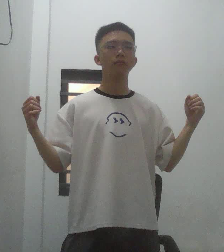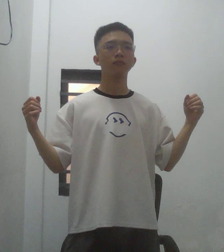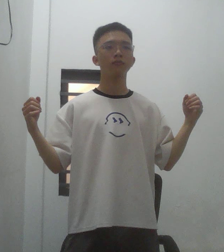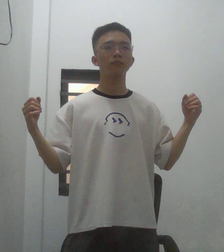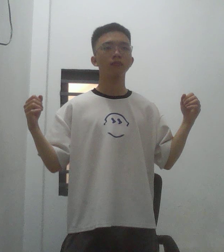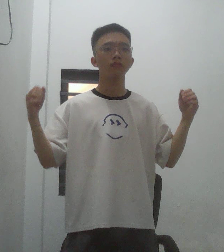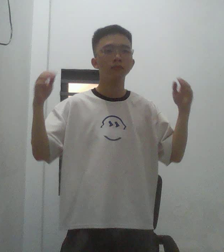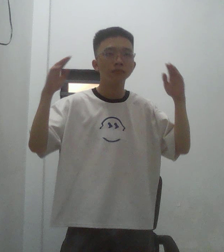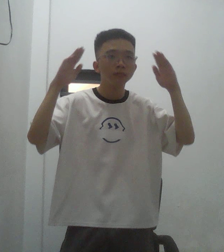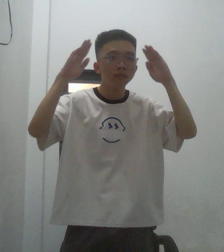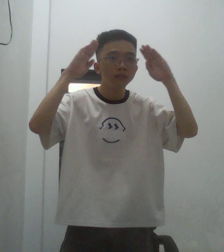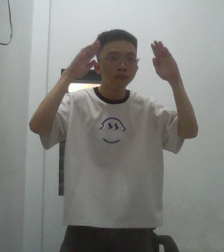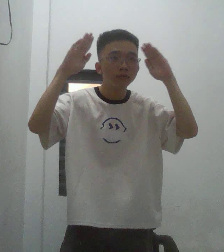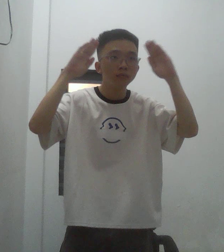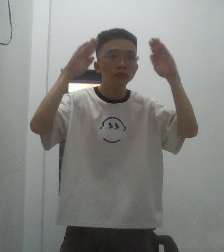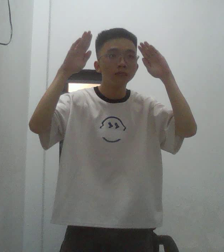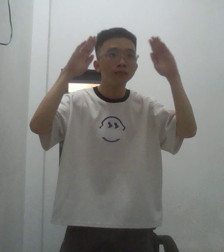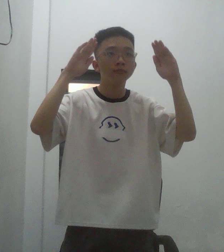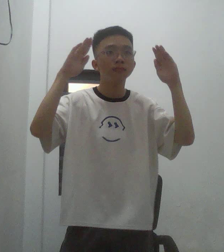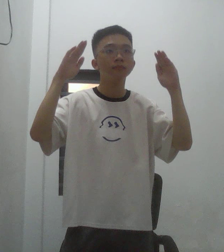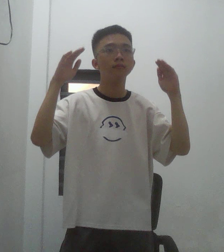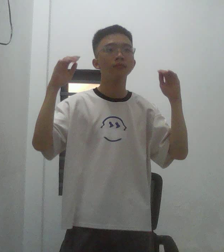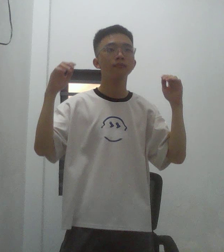xin chao